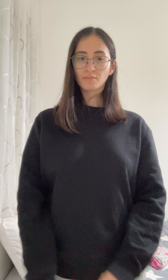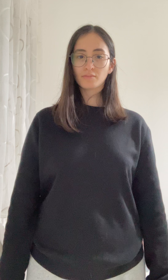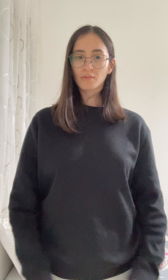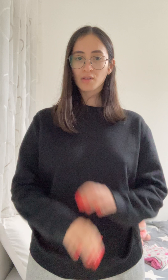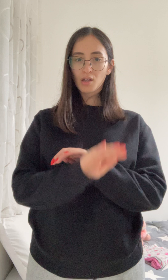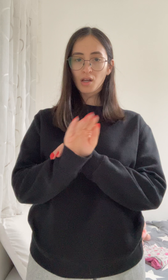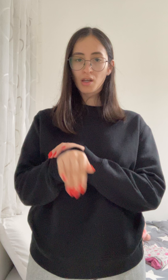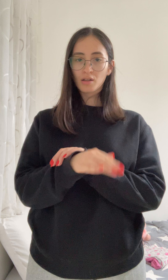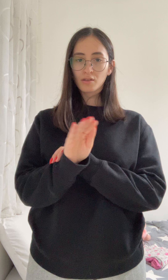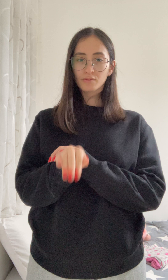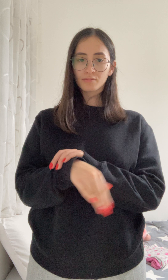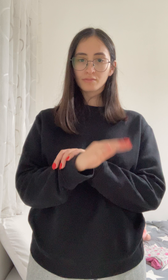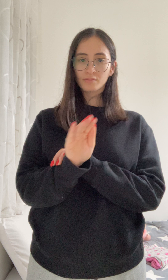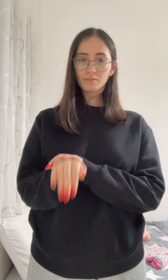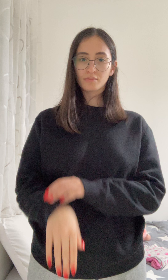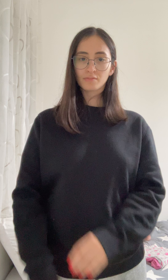ריק